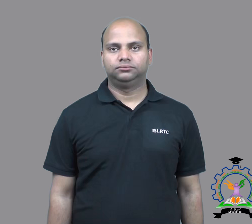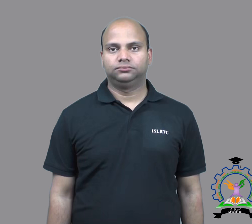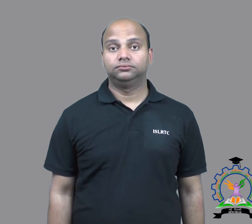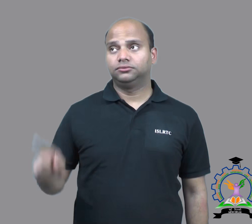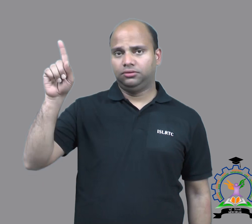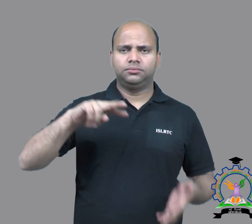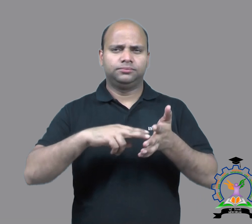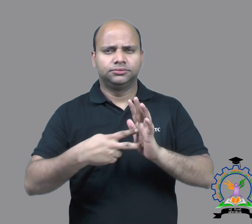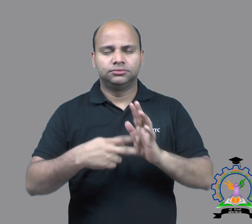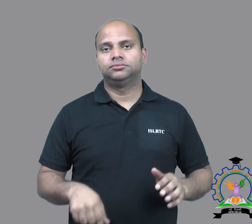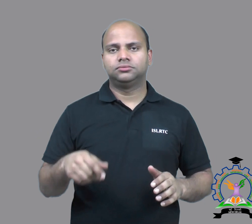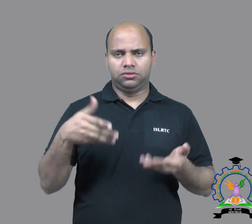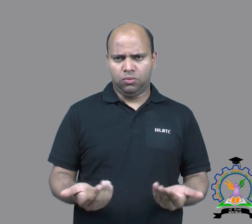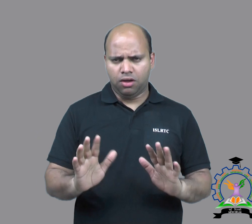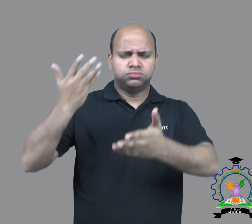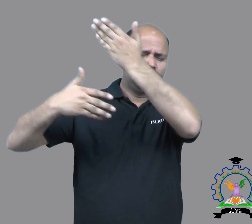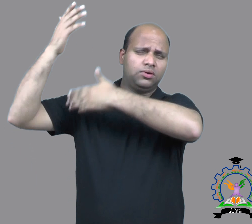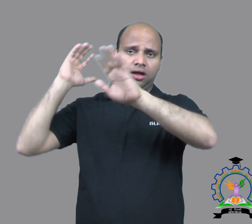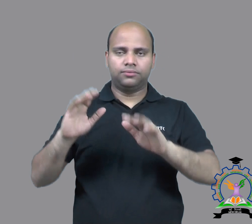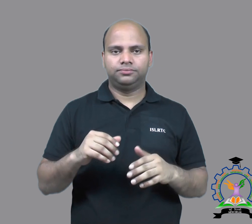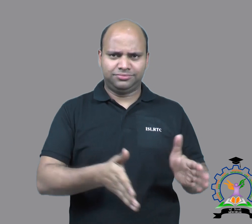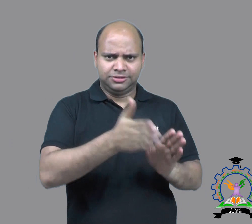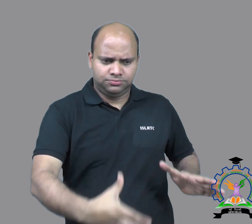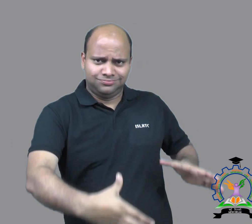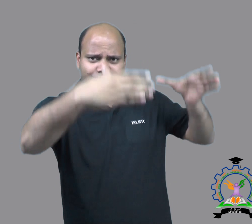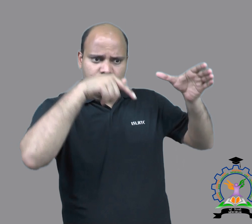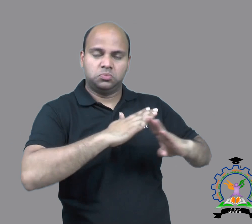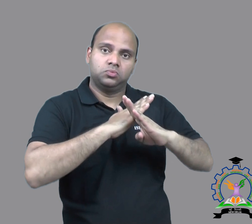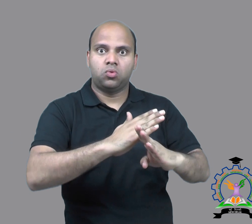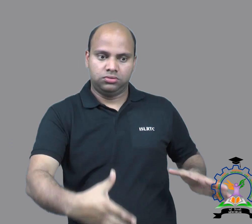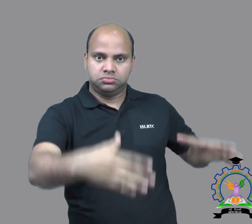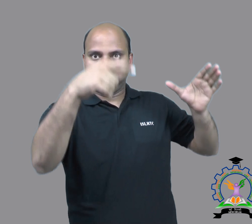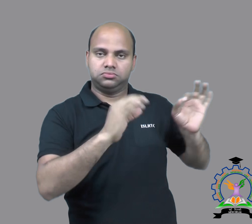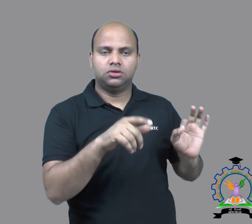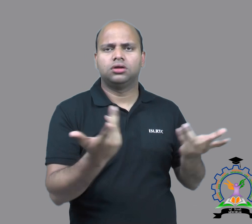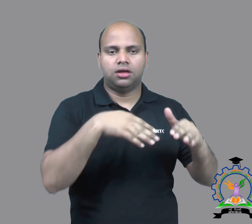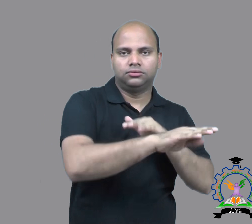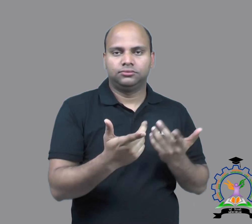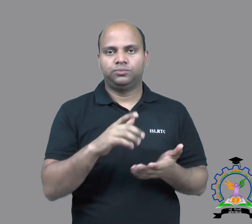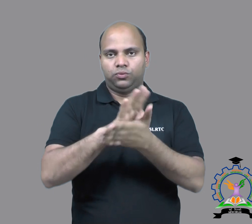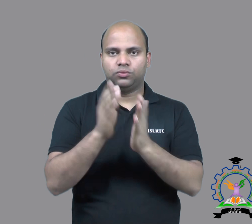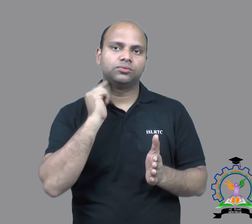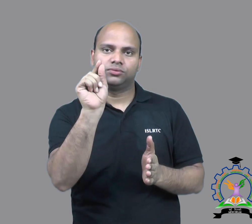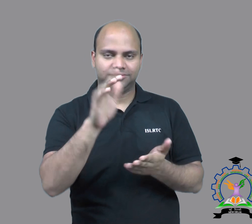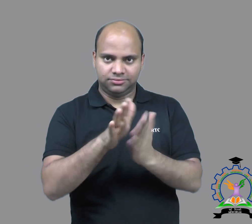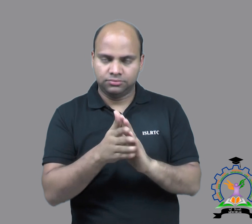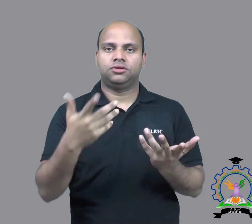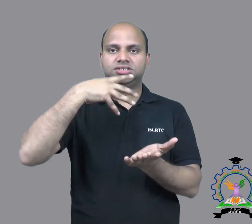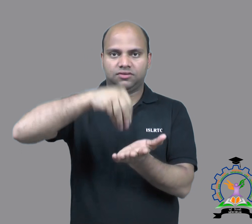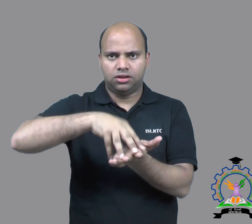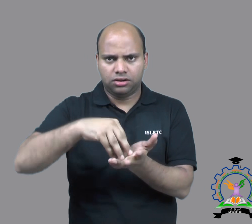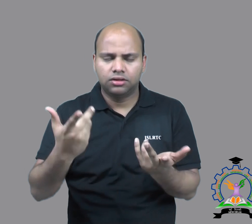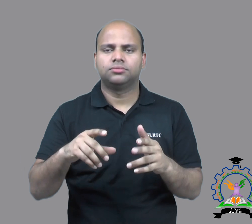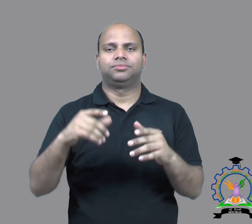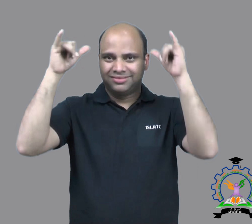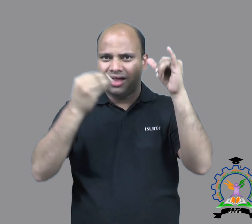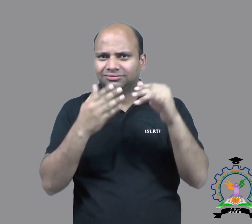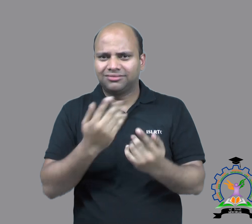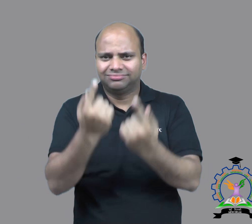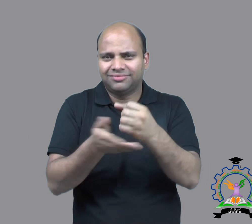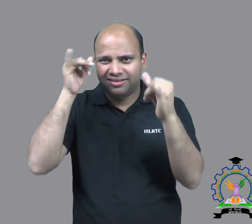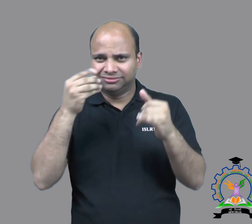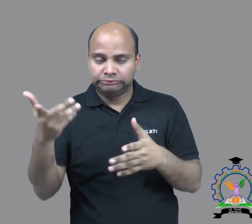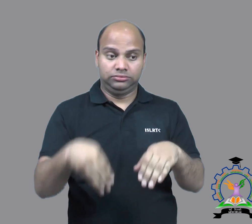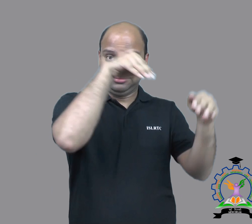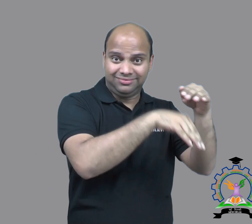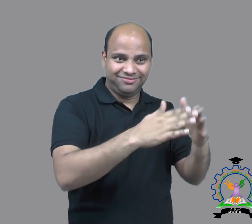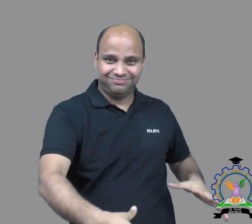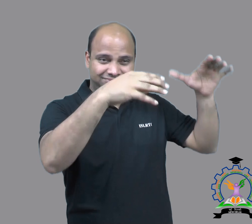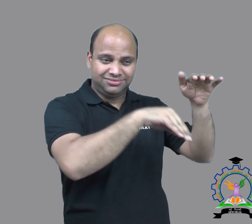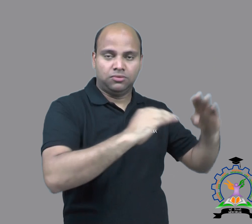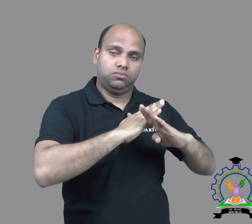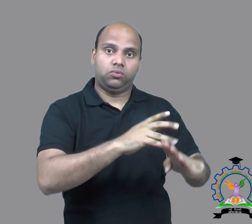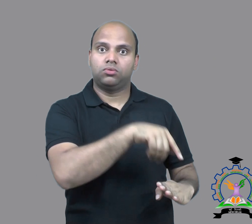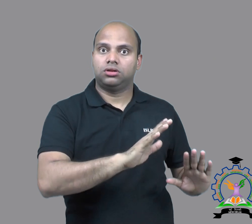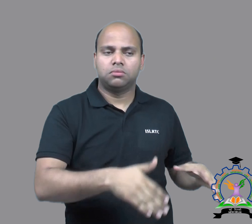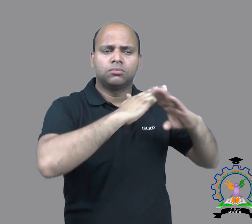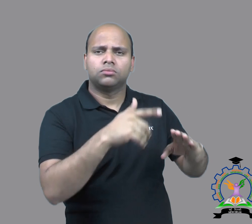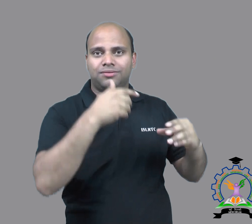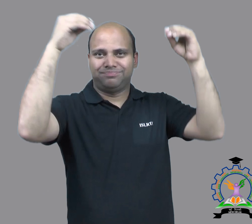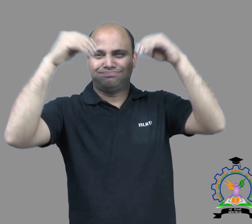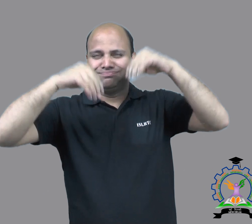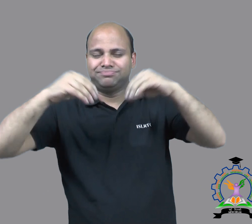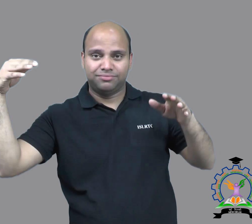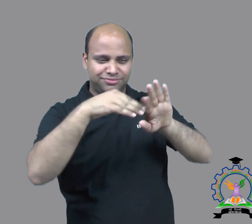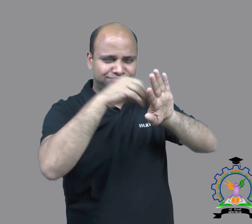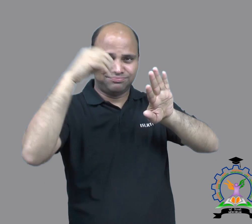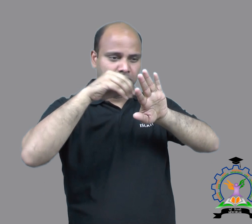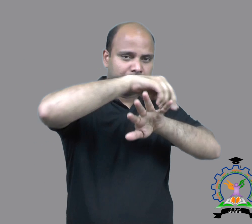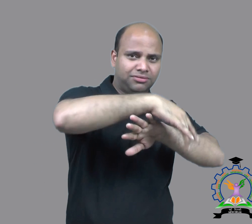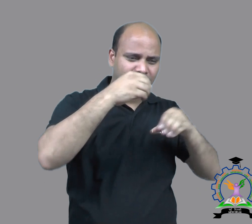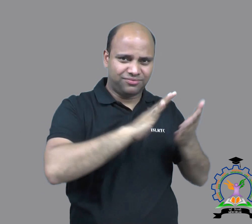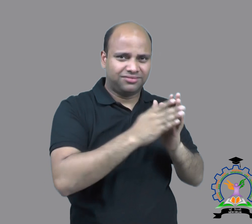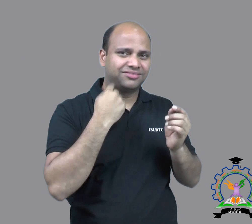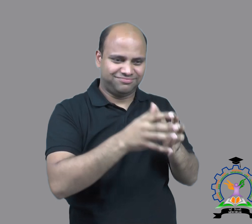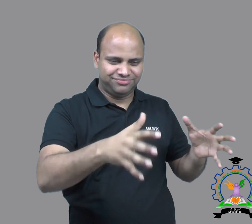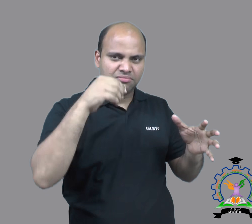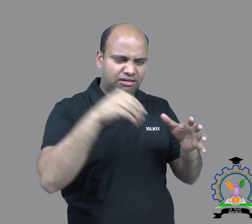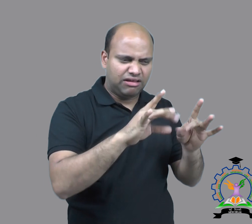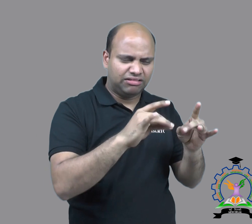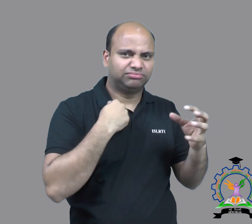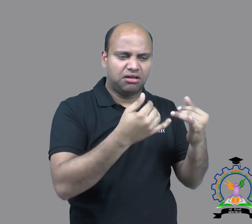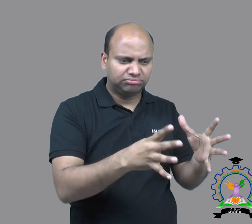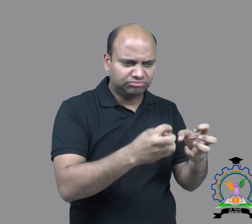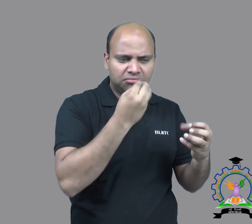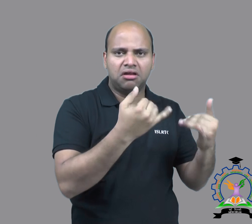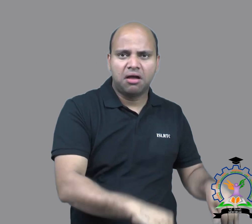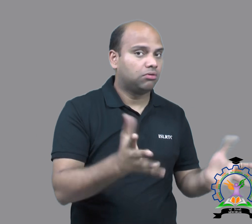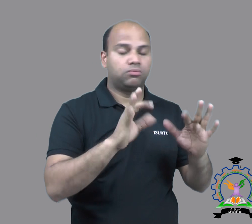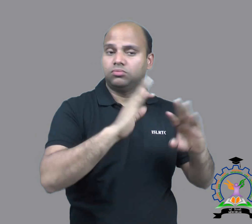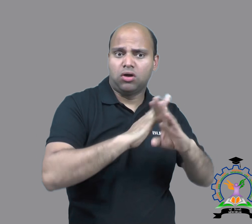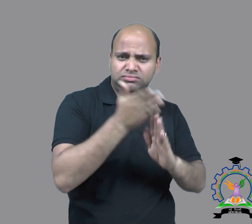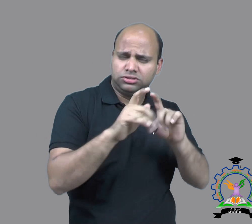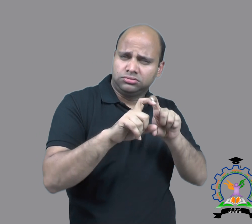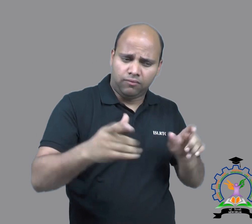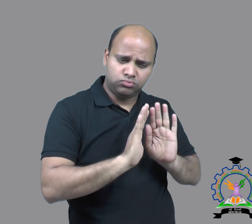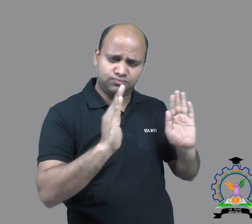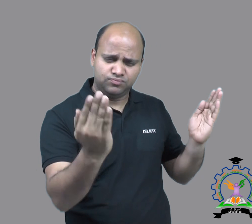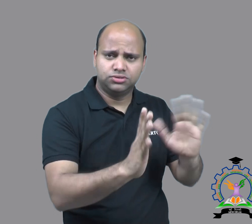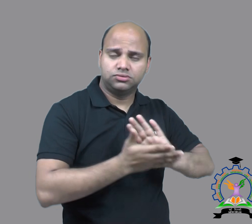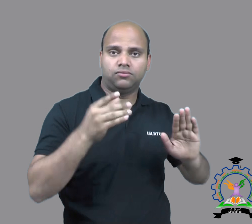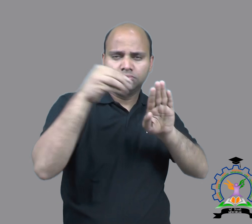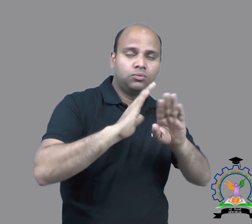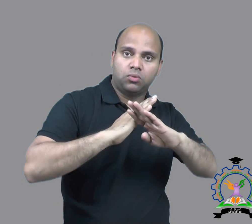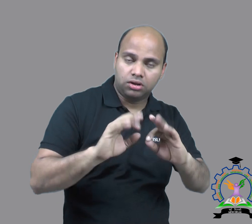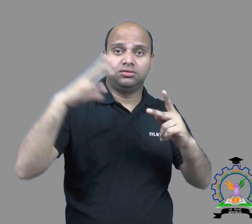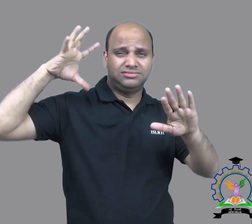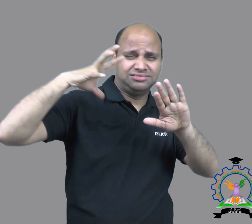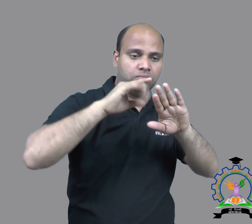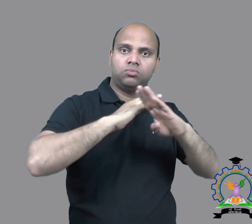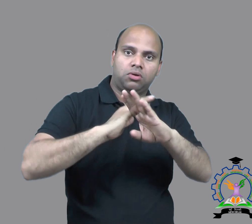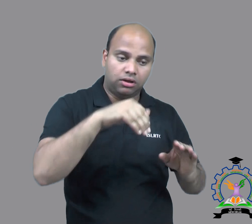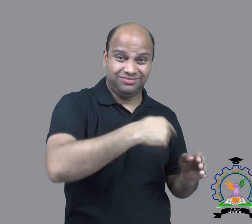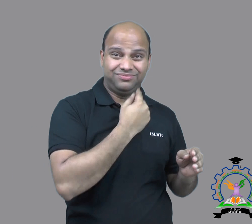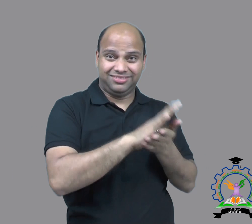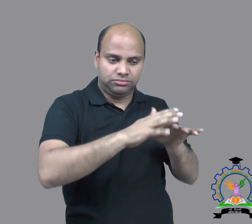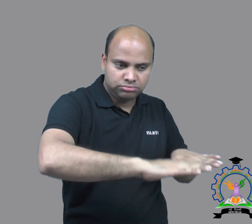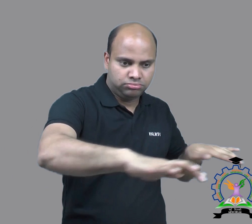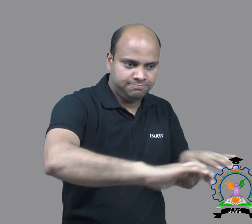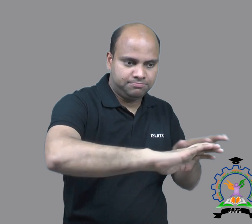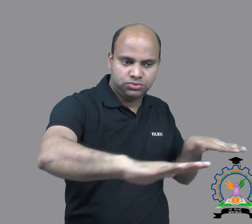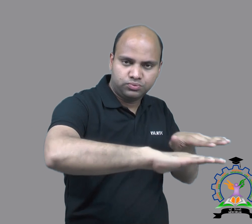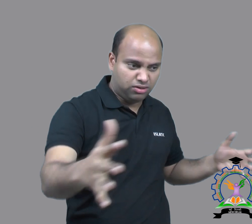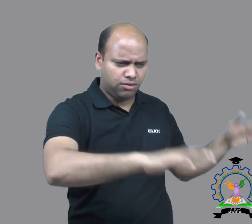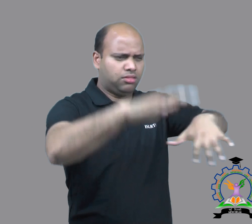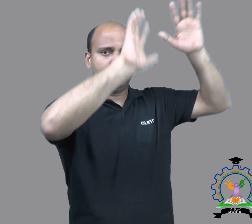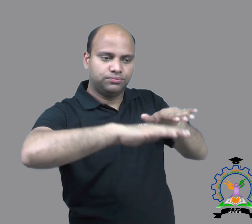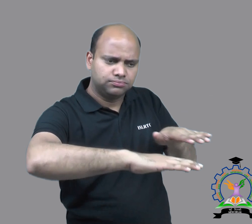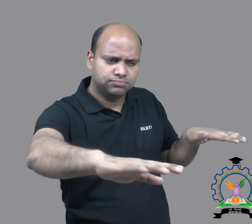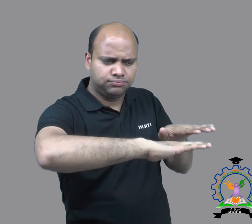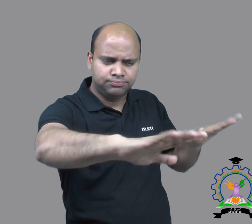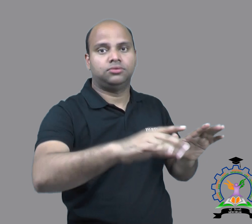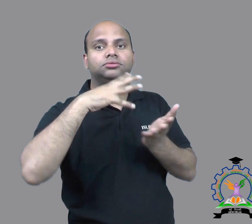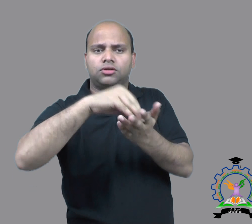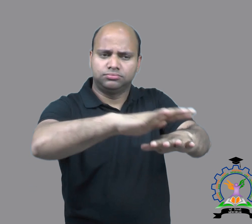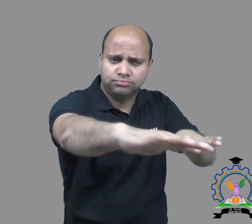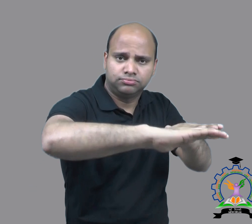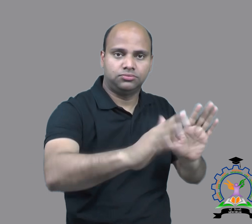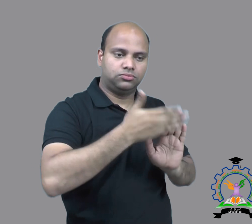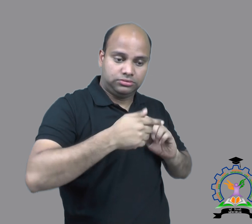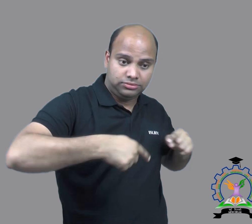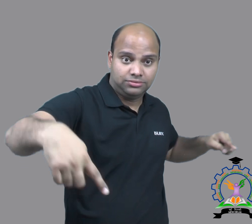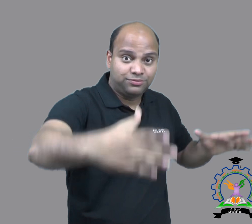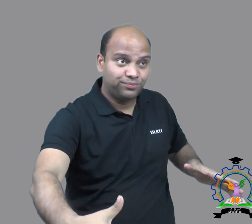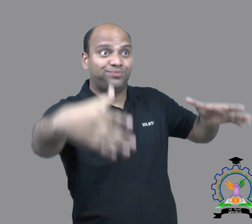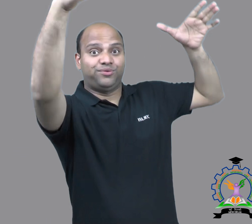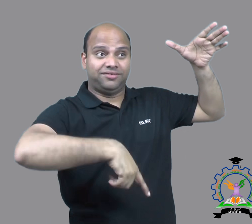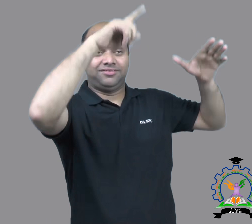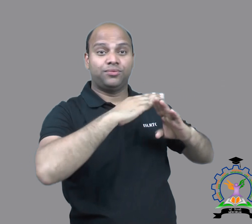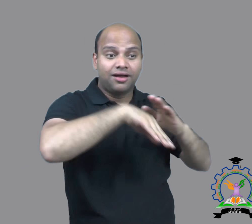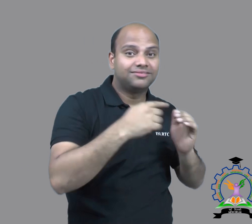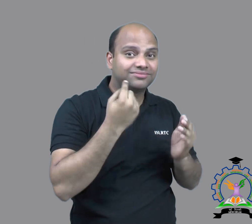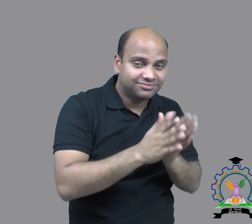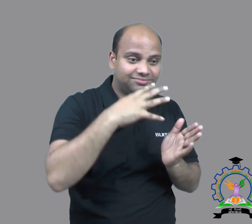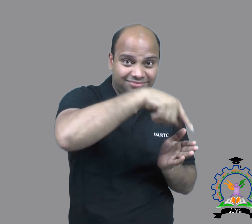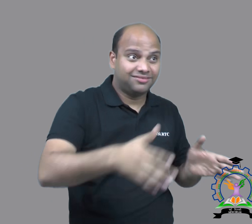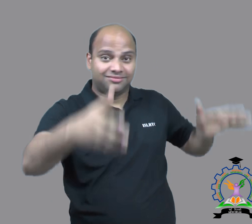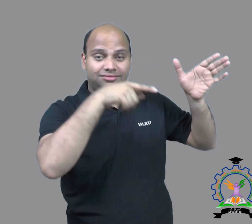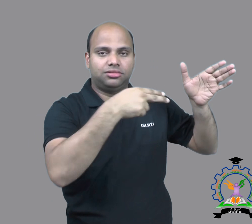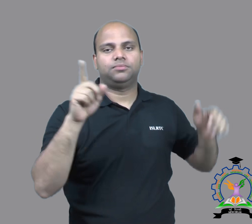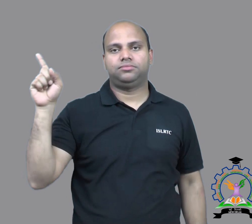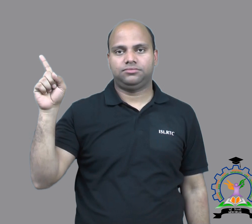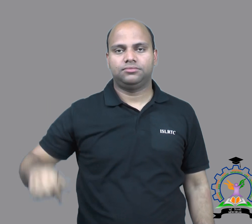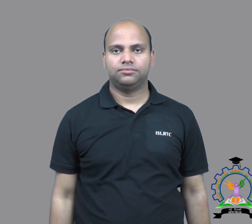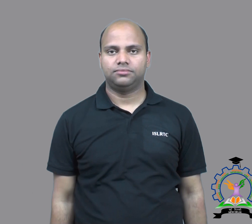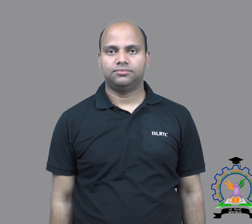Granary